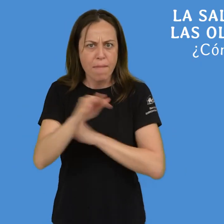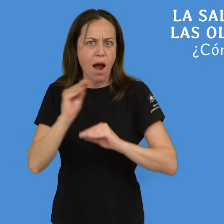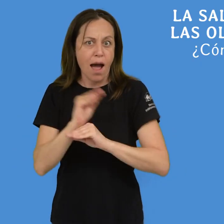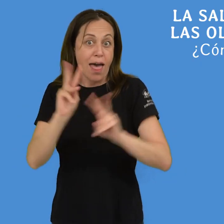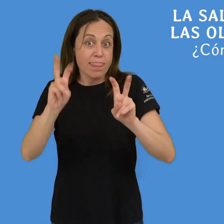cuidar